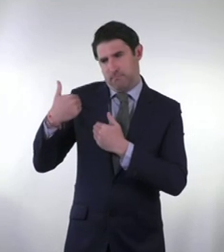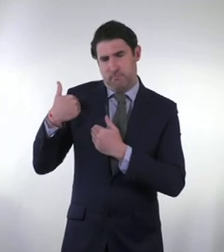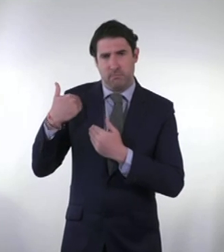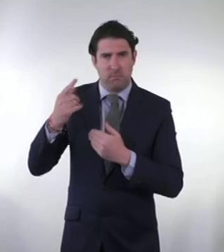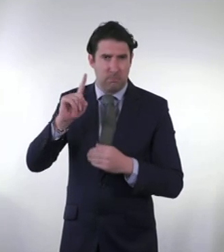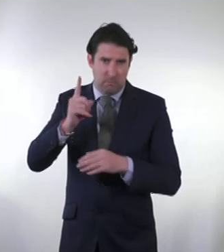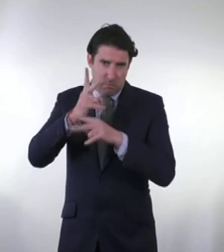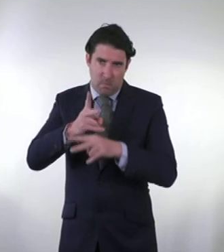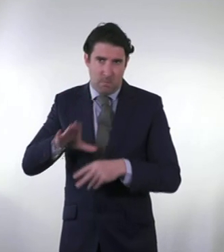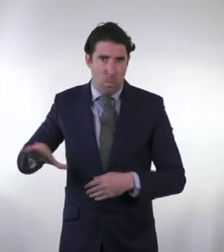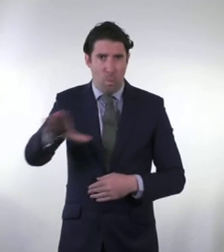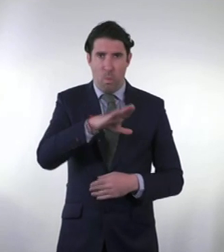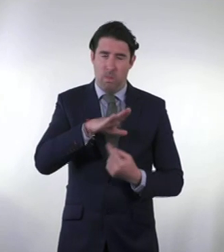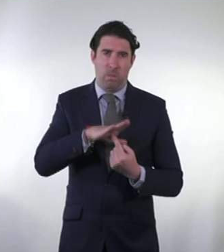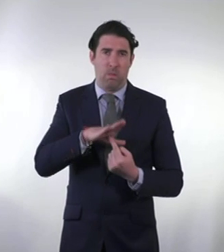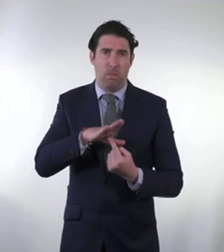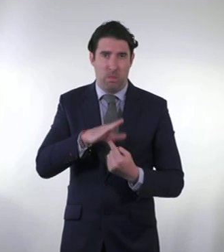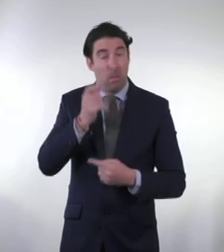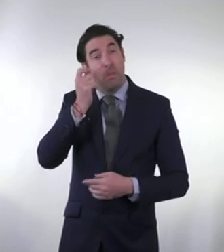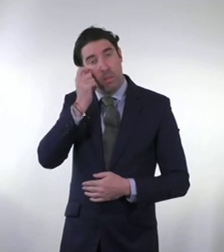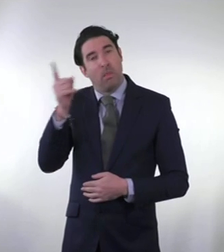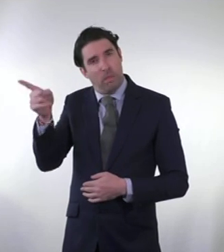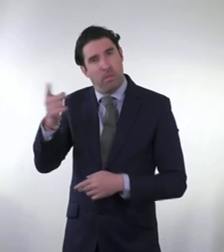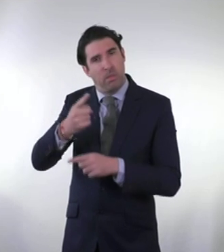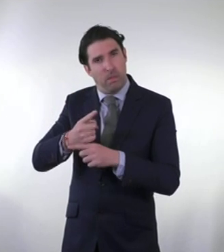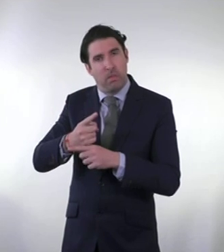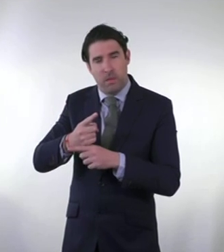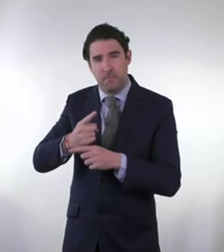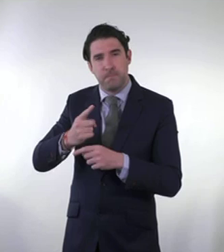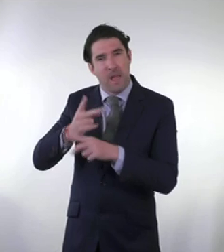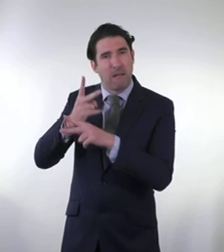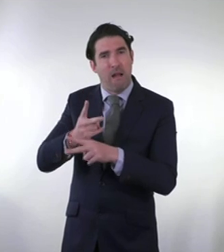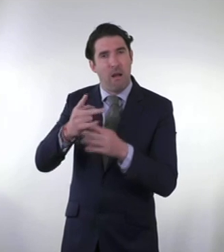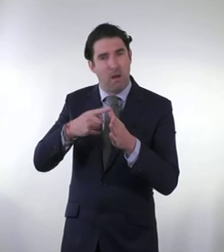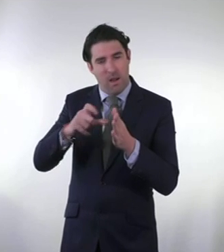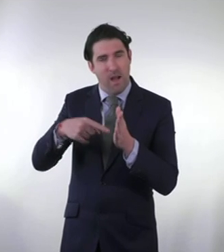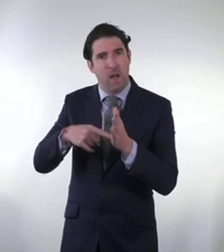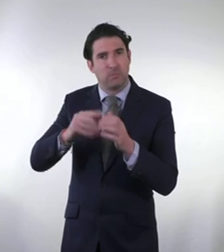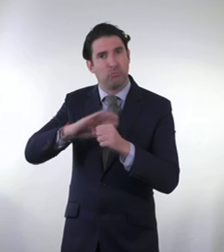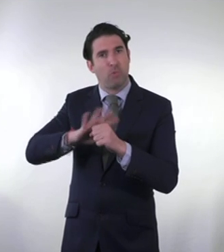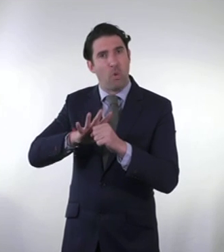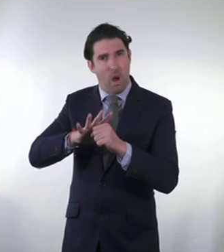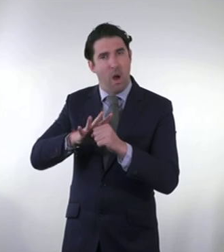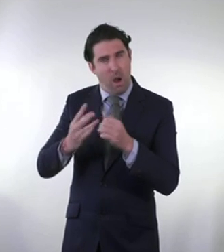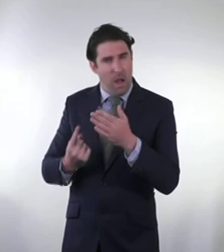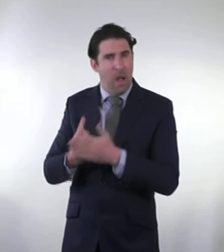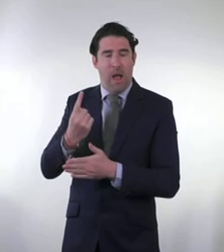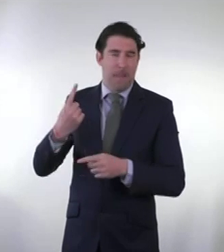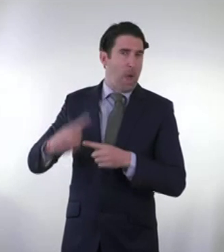I am aware of the easements in the Care Act 2014 that the hon.